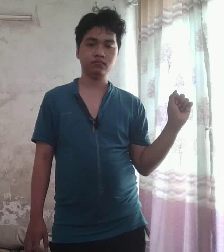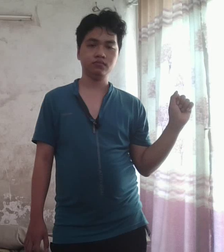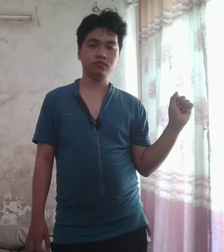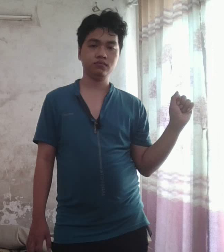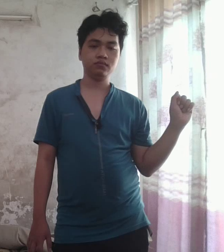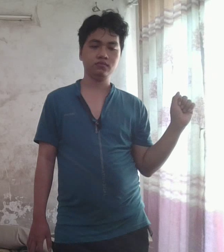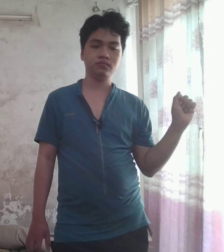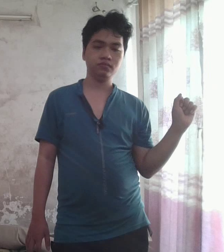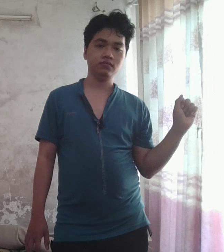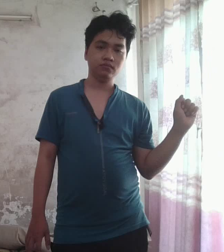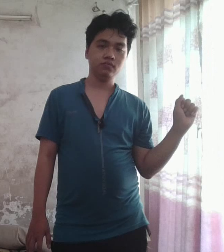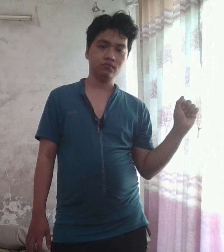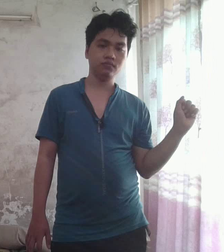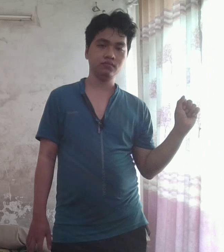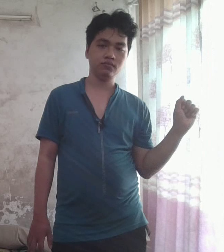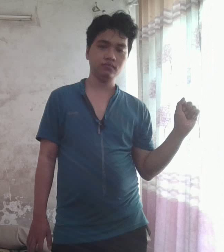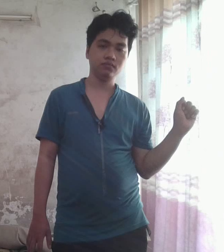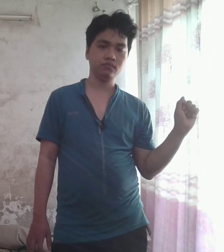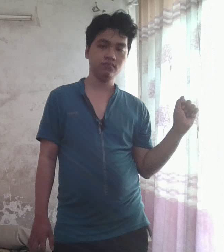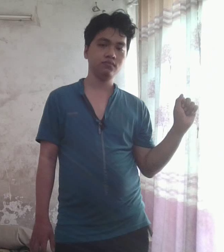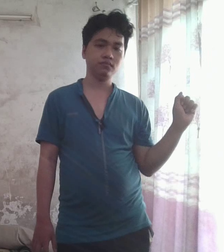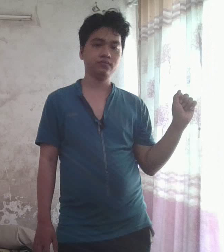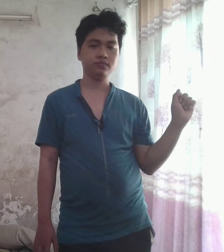a